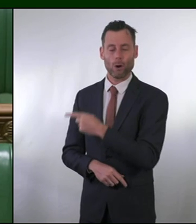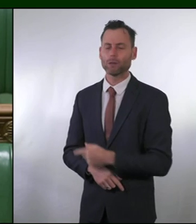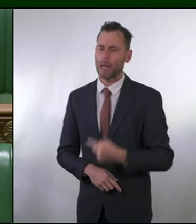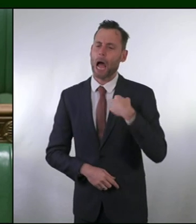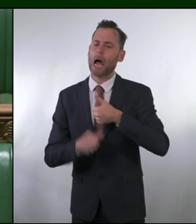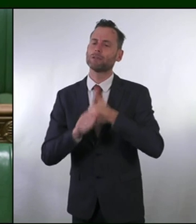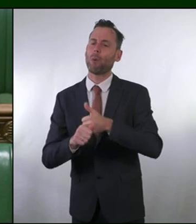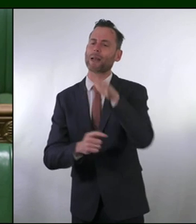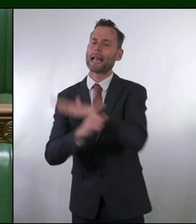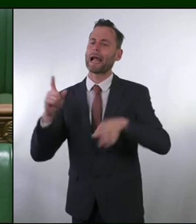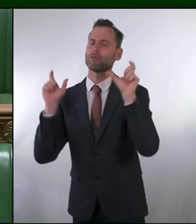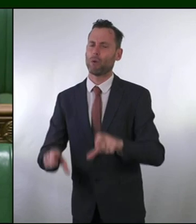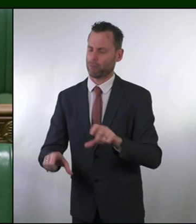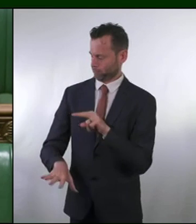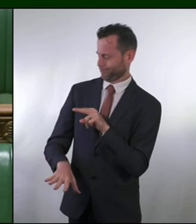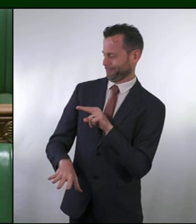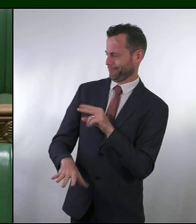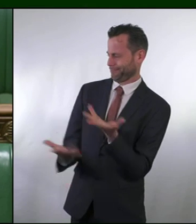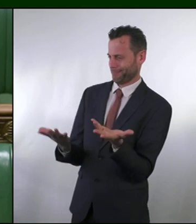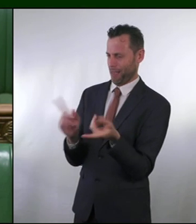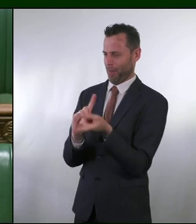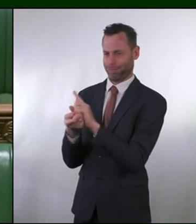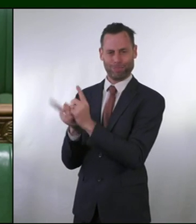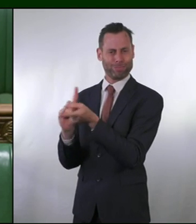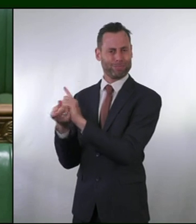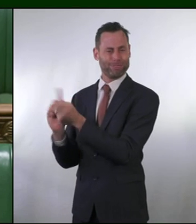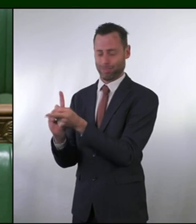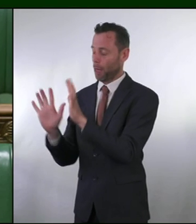and learned Gentleman was supporting on Monday.